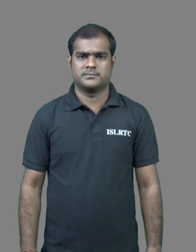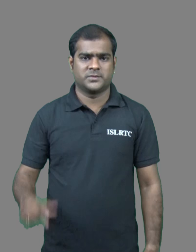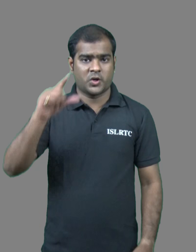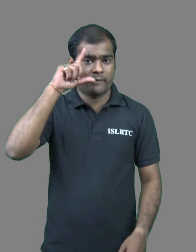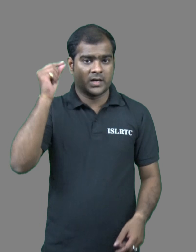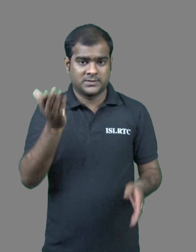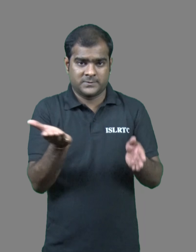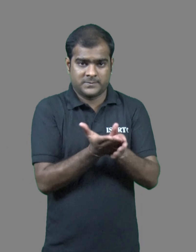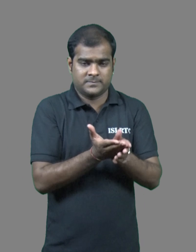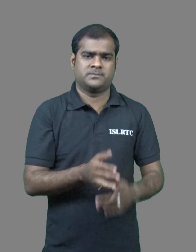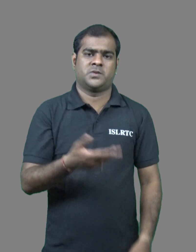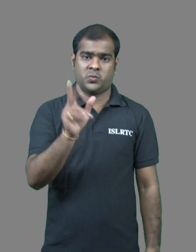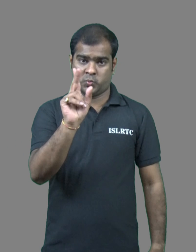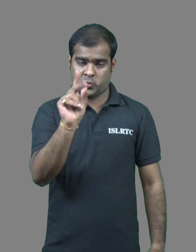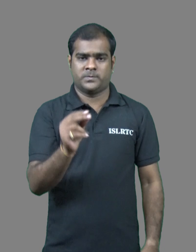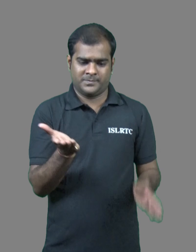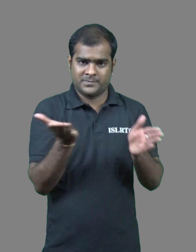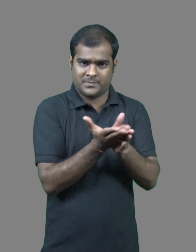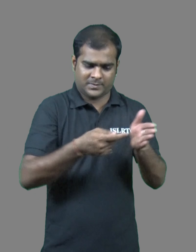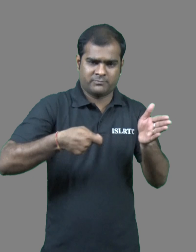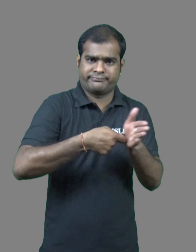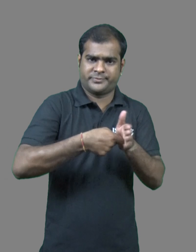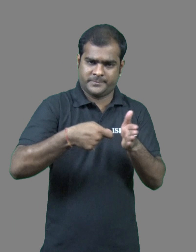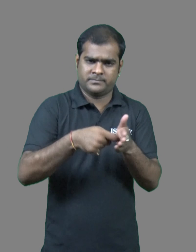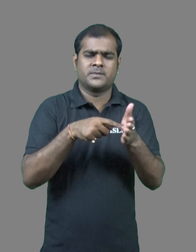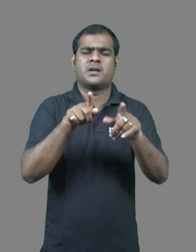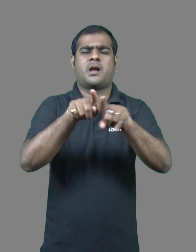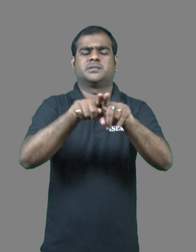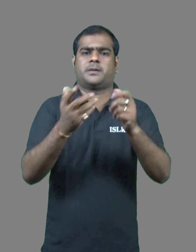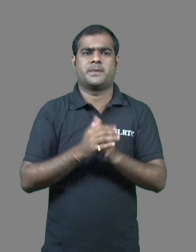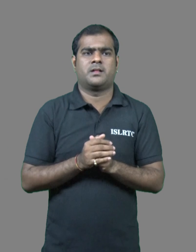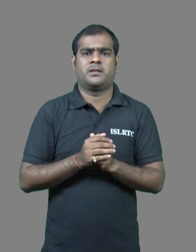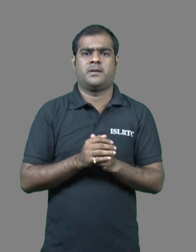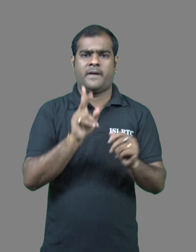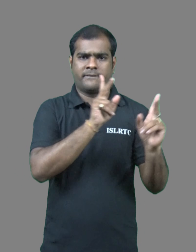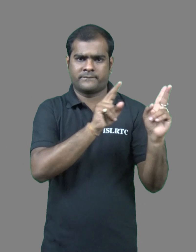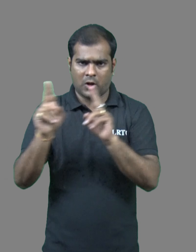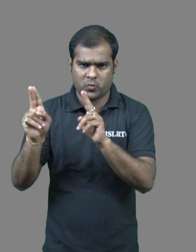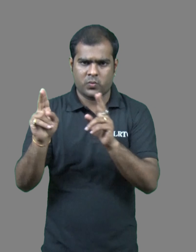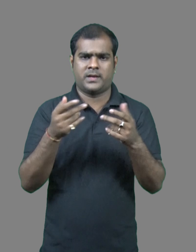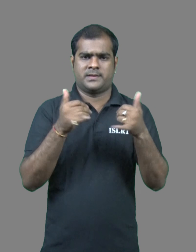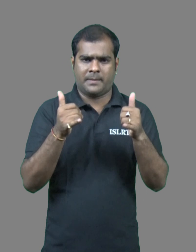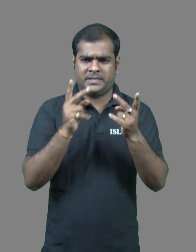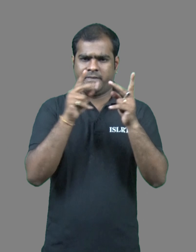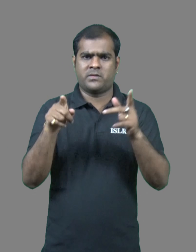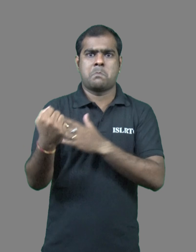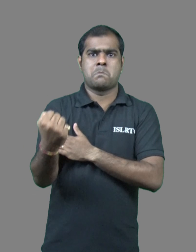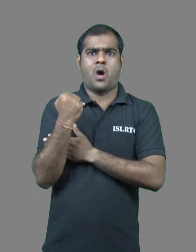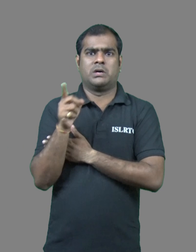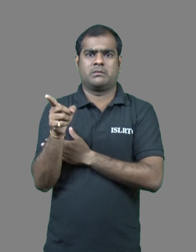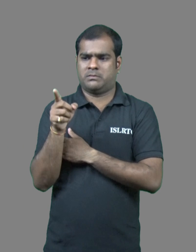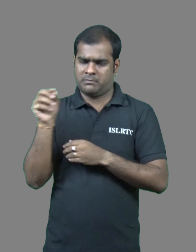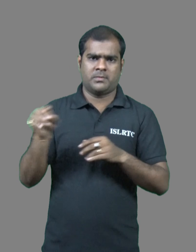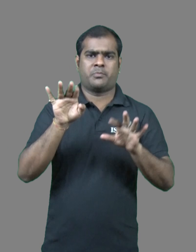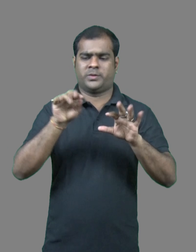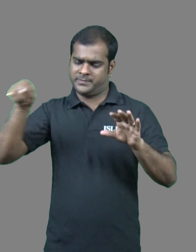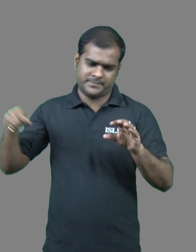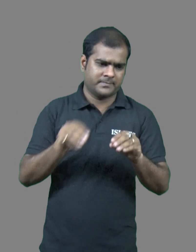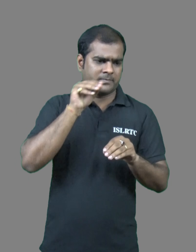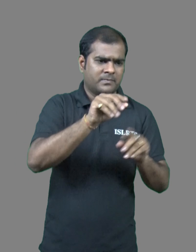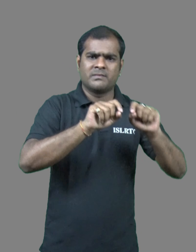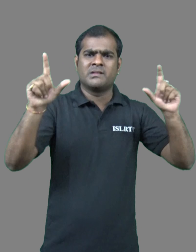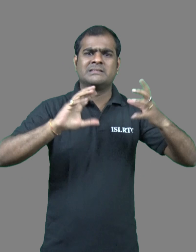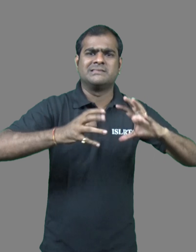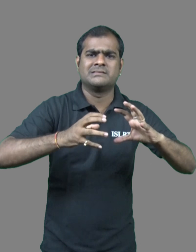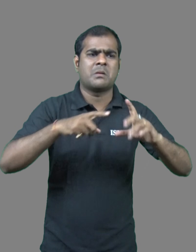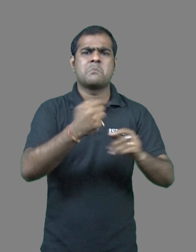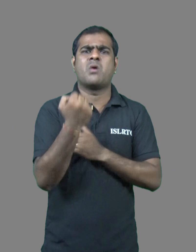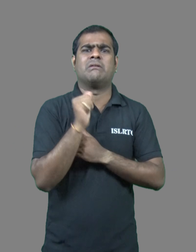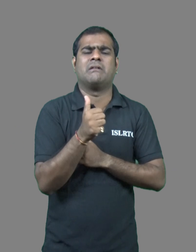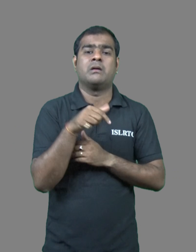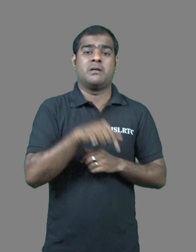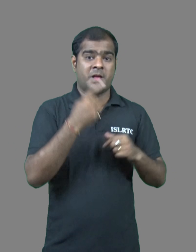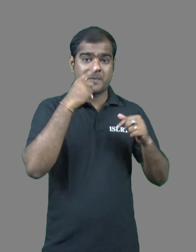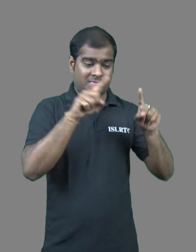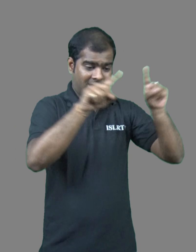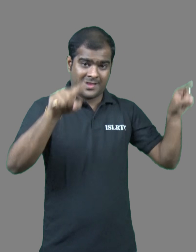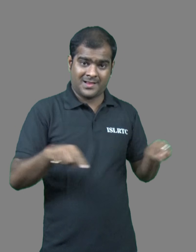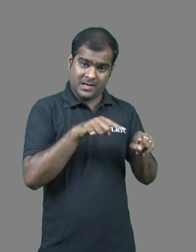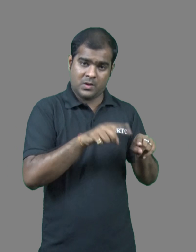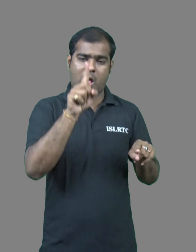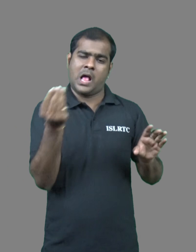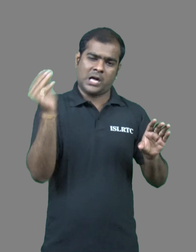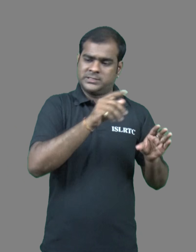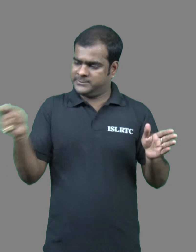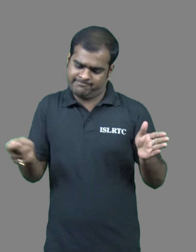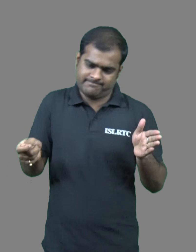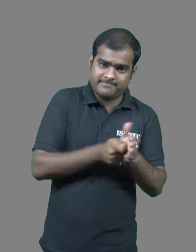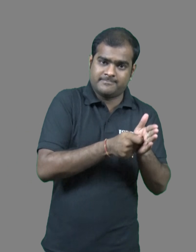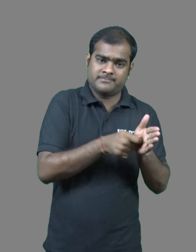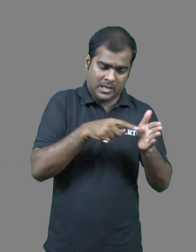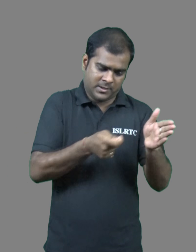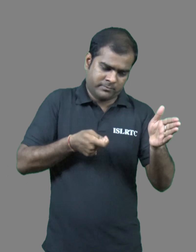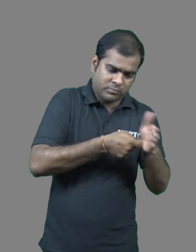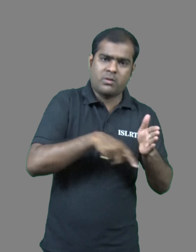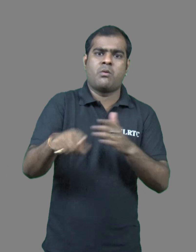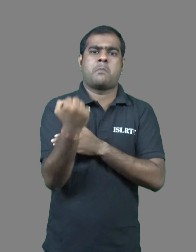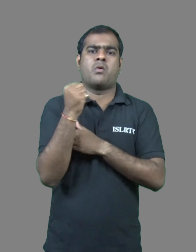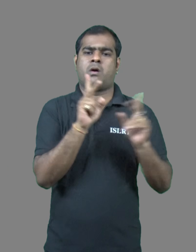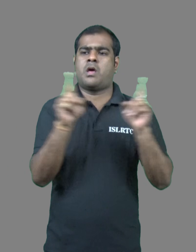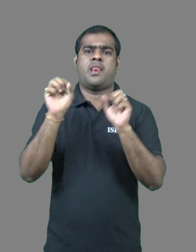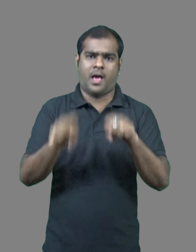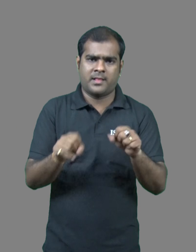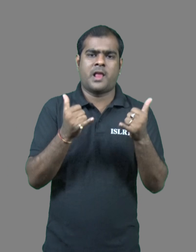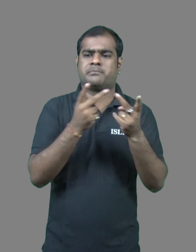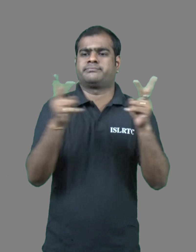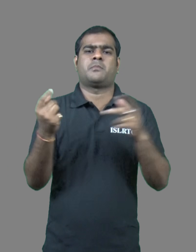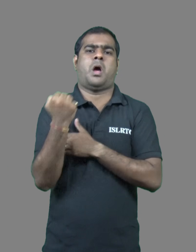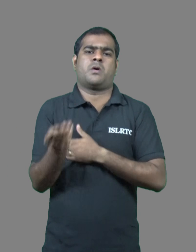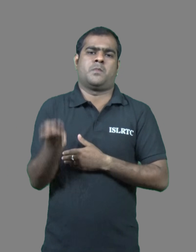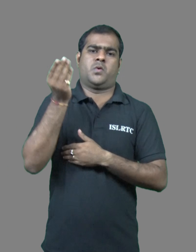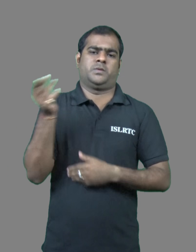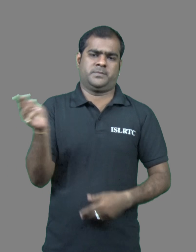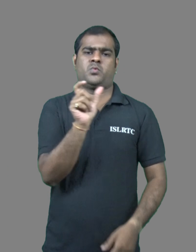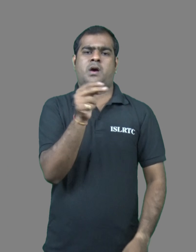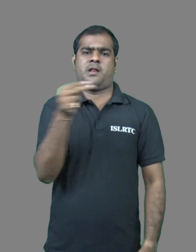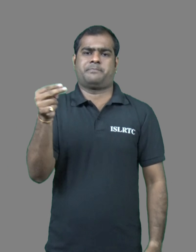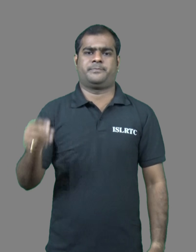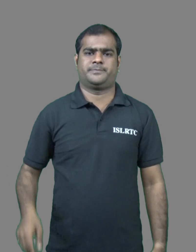Video Card